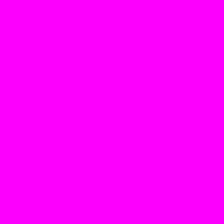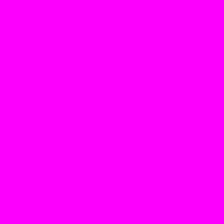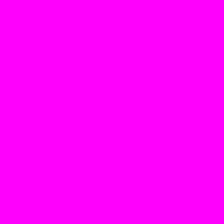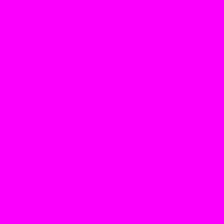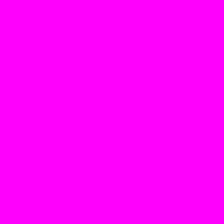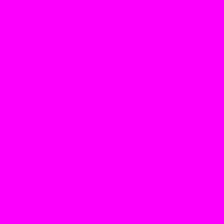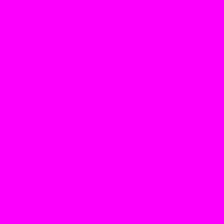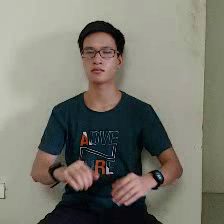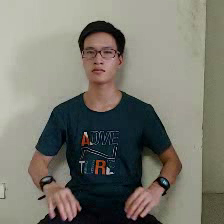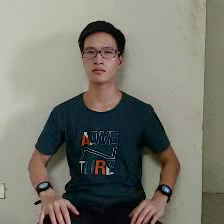Giúp